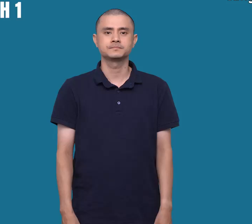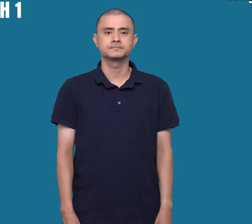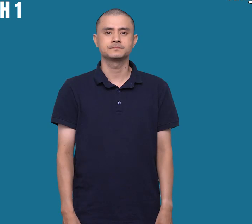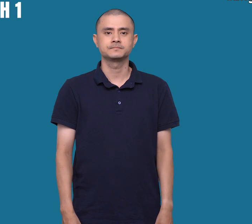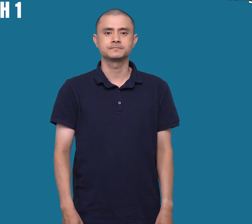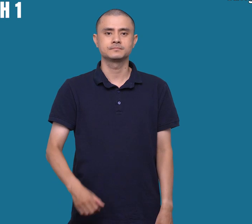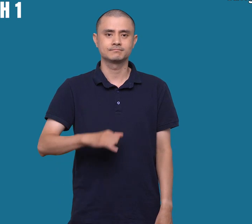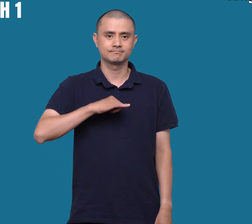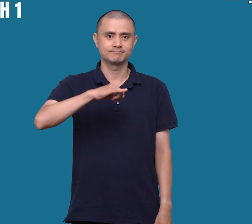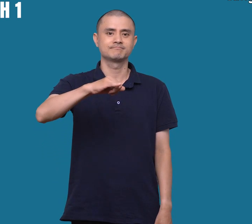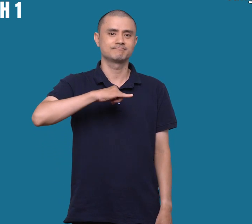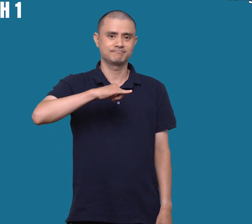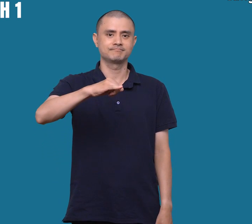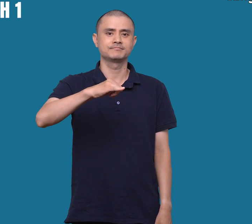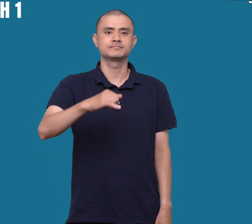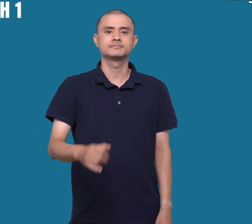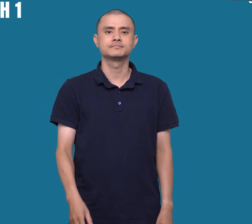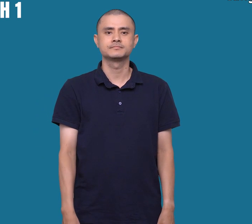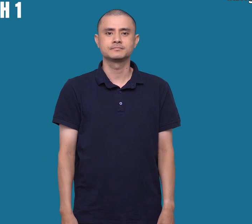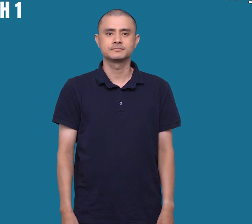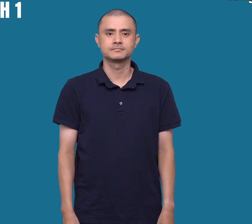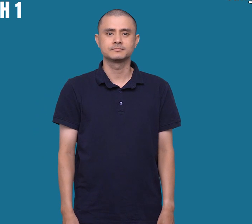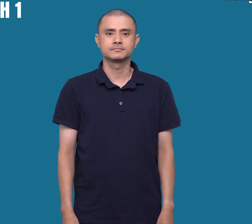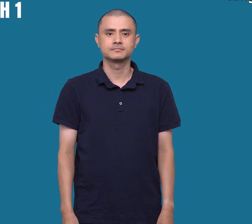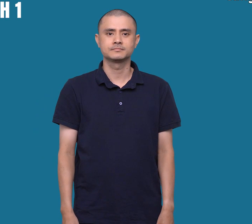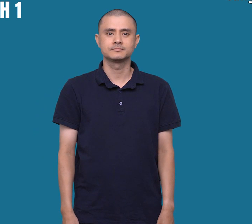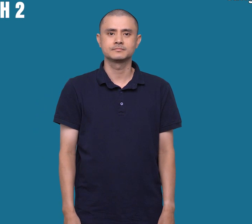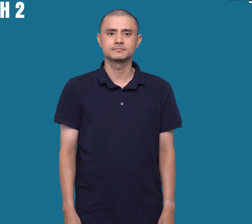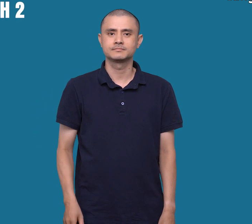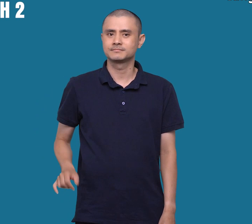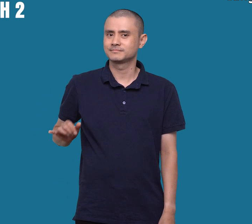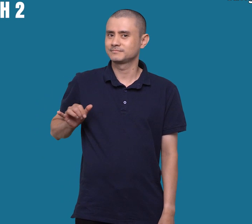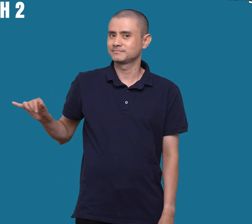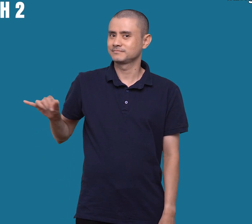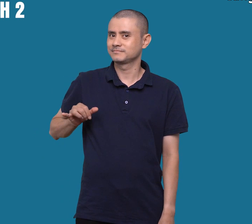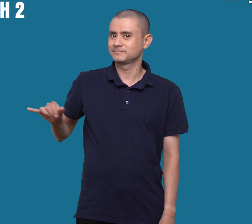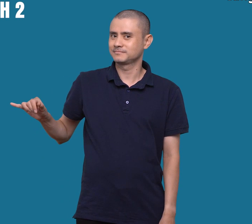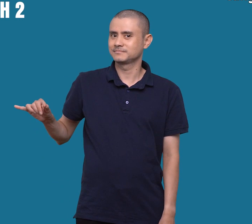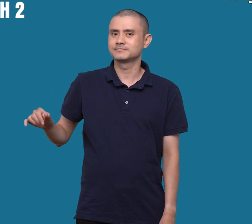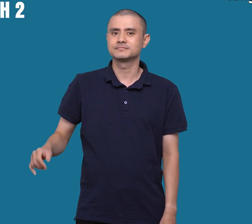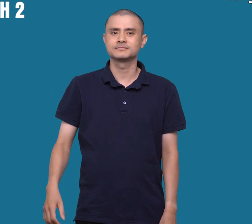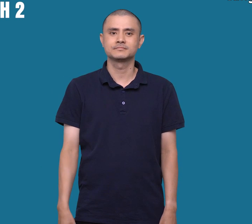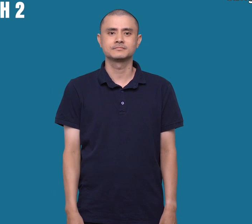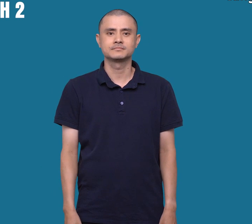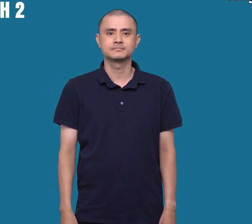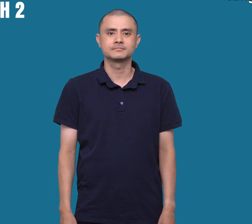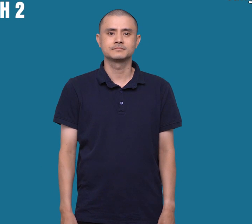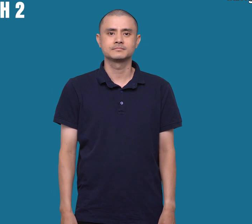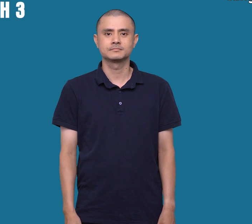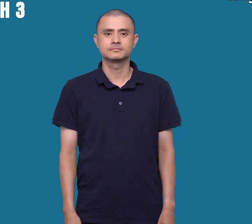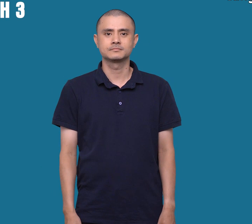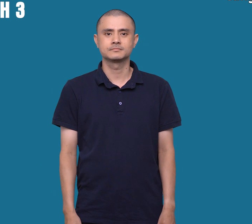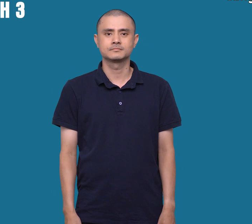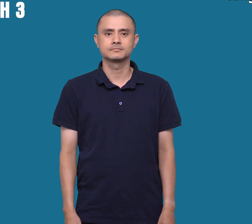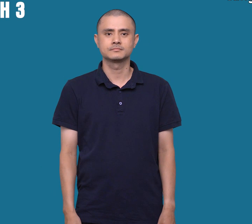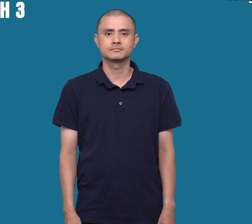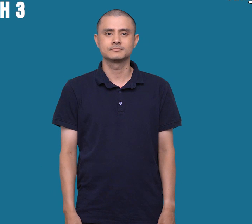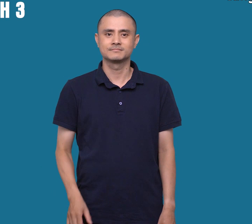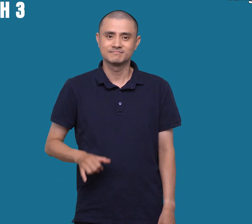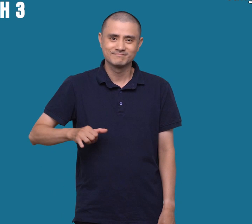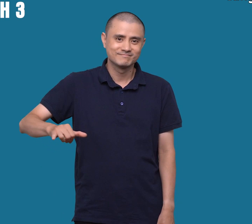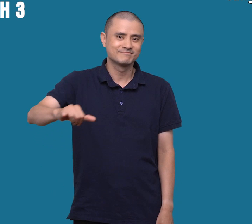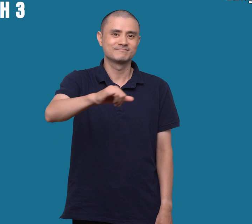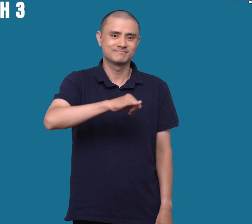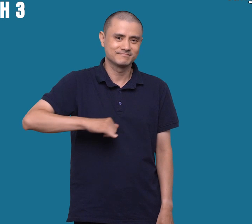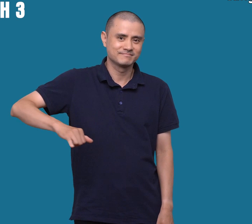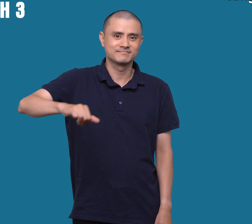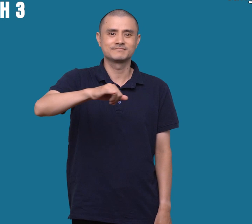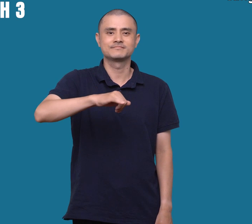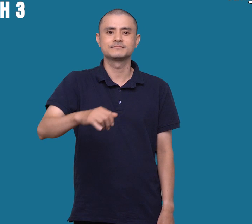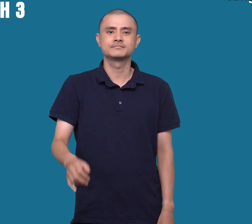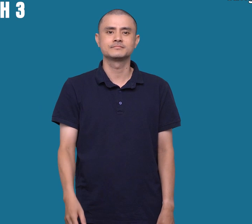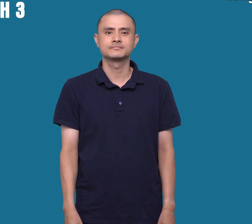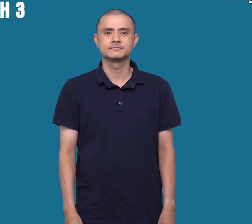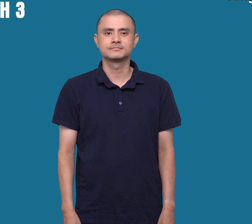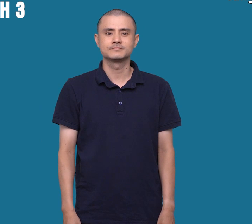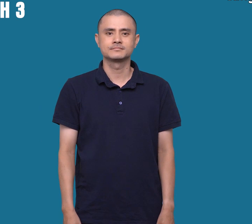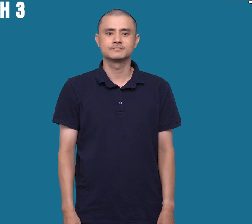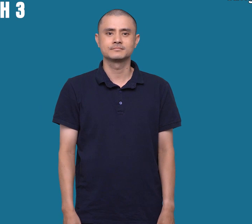cũng vậy/cũng thế